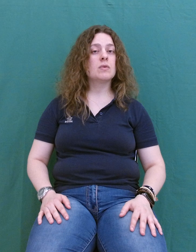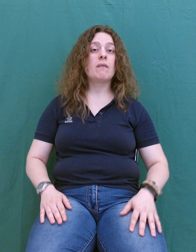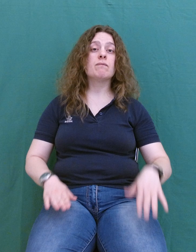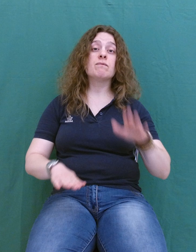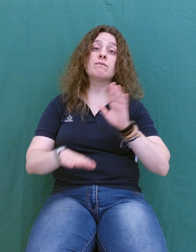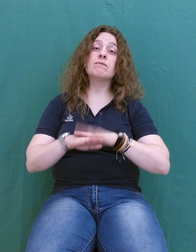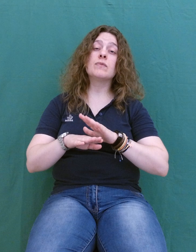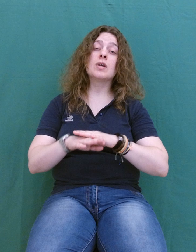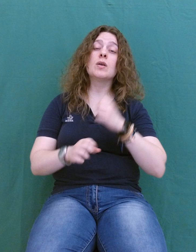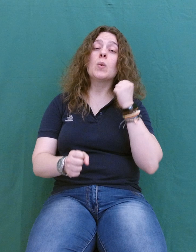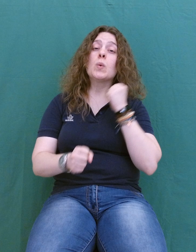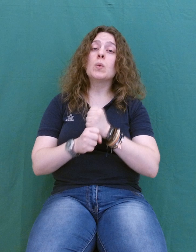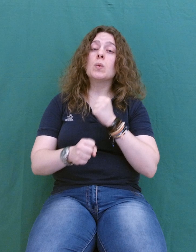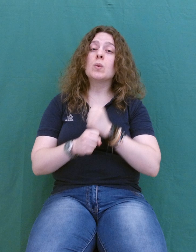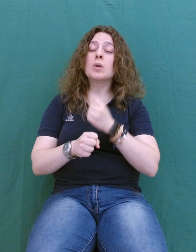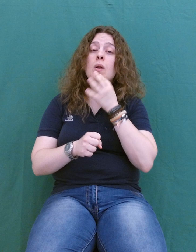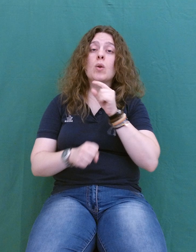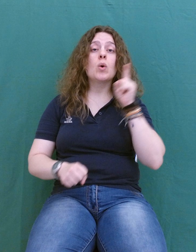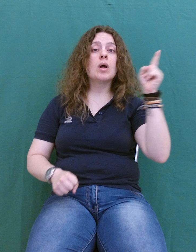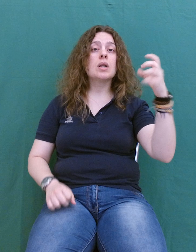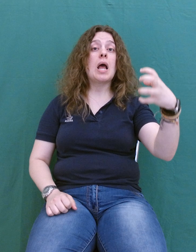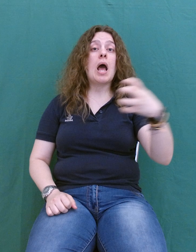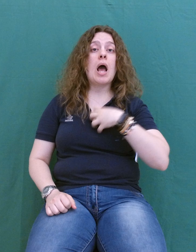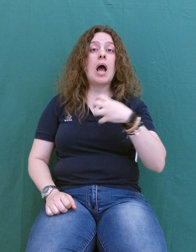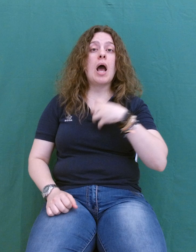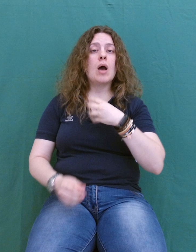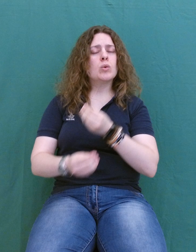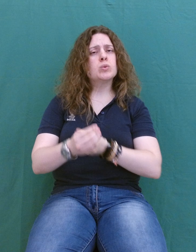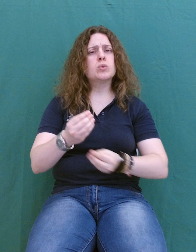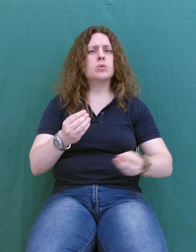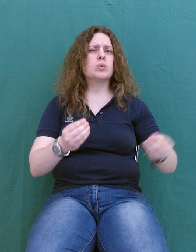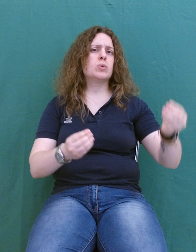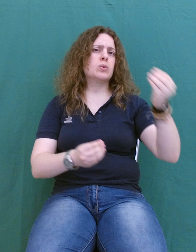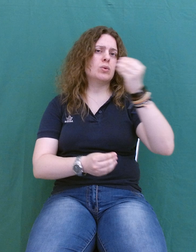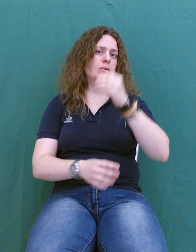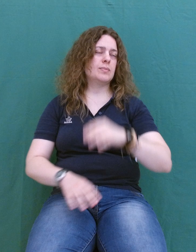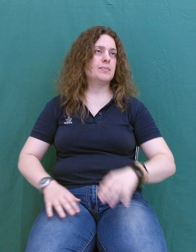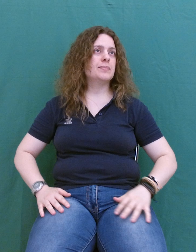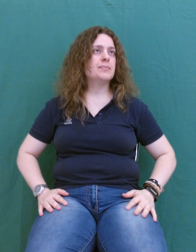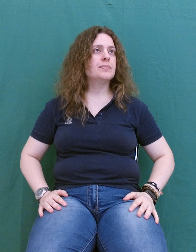ΦΤΑΙΩ ΔΟΥΛΕΙΑ ΛΟΓΩ ΕΚΕΙ ΑΓΧΟΣ ΠΕΡΙΣΣΟΤΕΡΟ